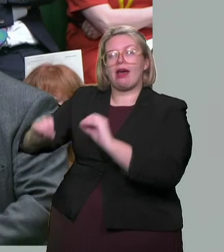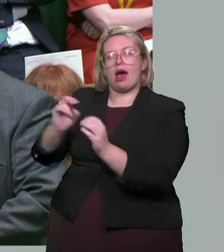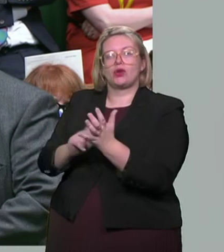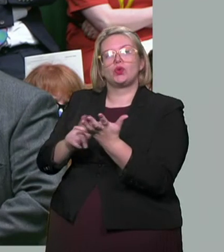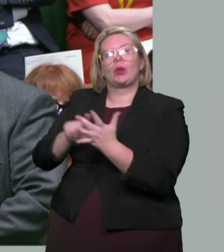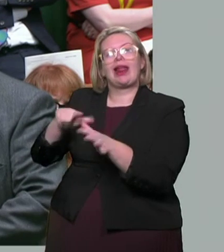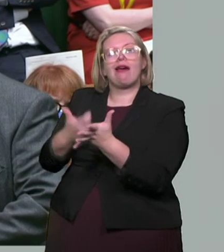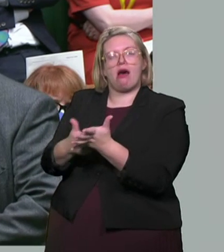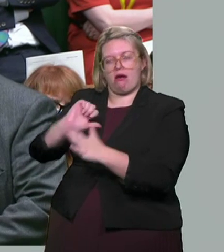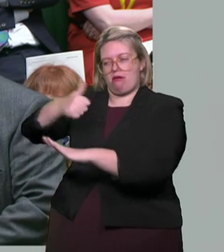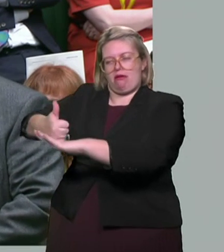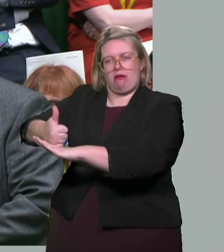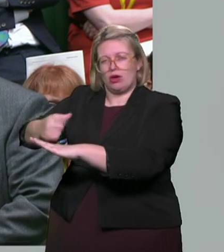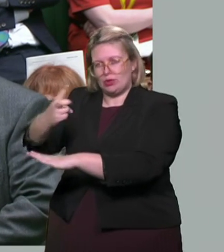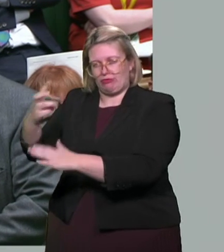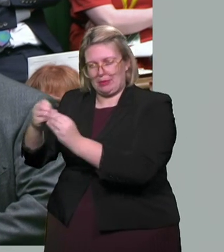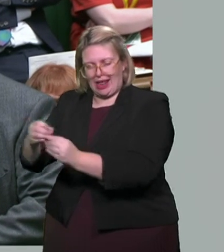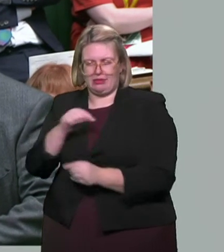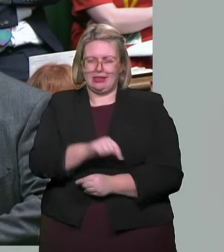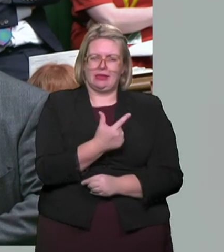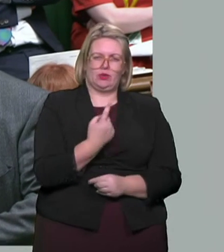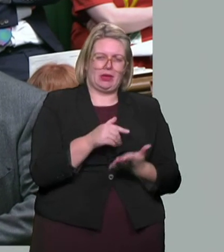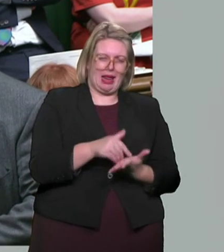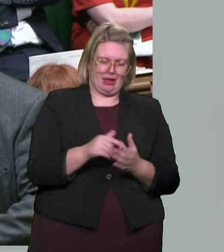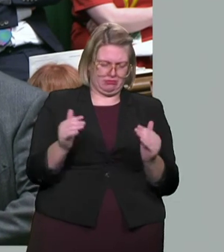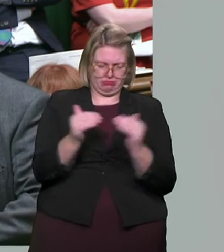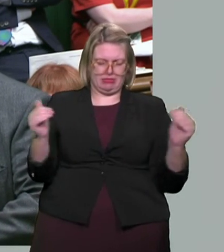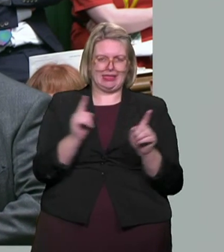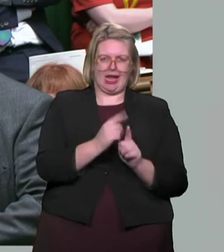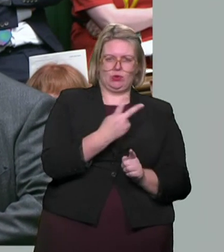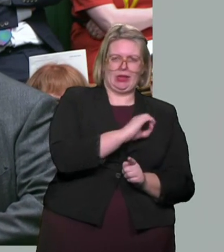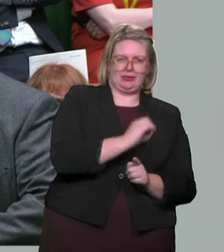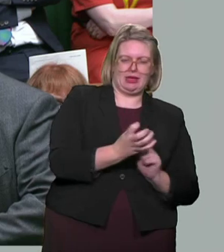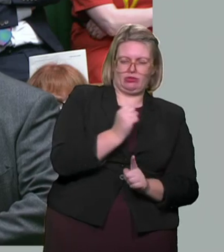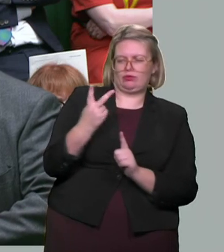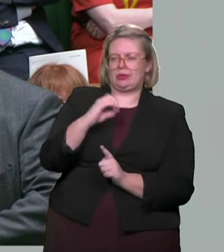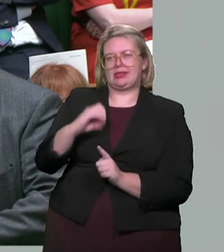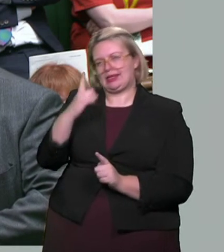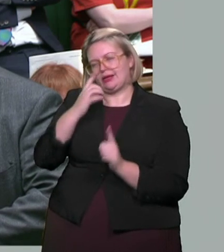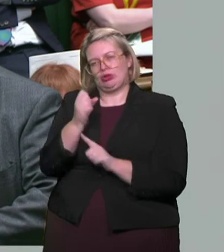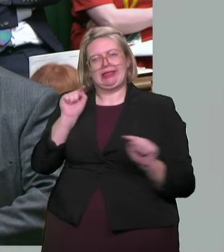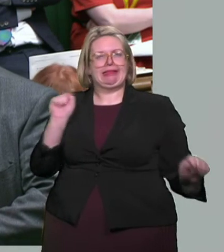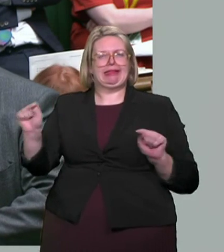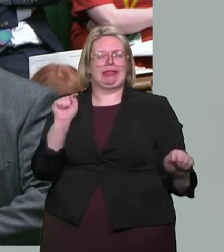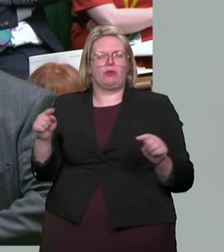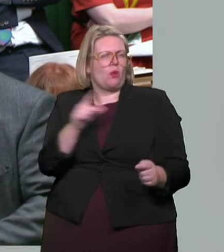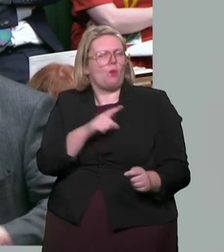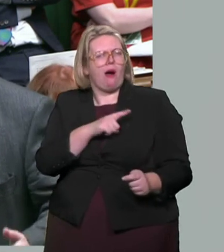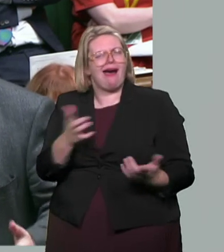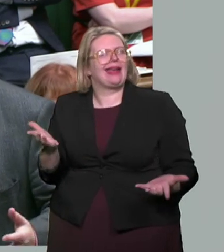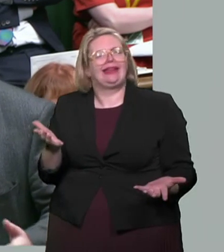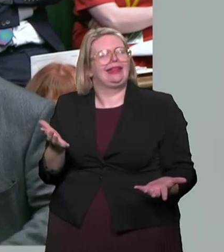But the UK Government are failing to give that support, threatening shovel-ready projects such as MeyGen in the north of Scotland.